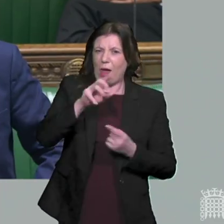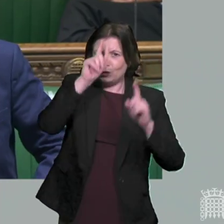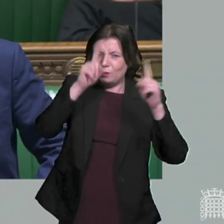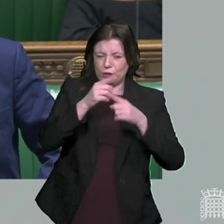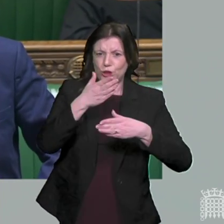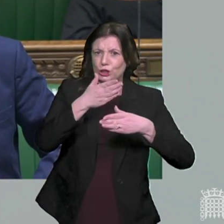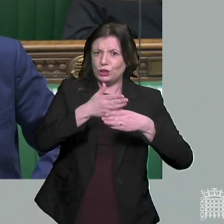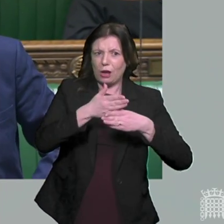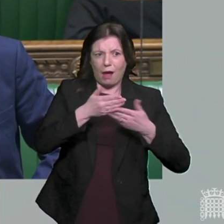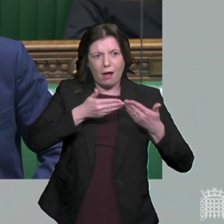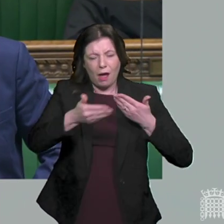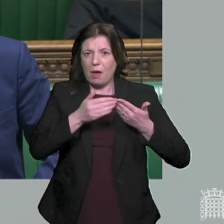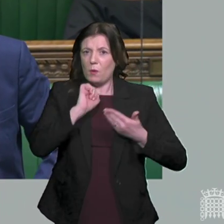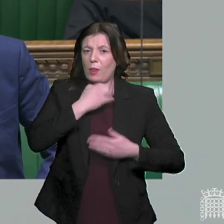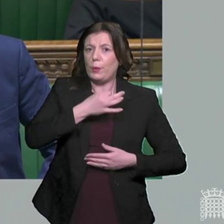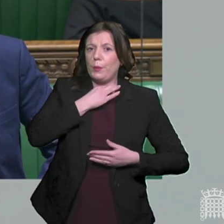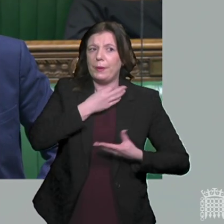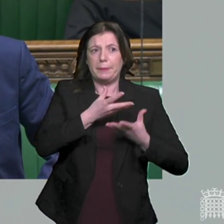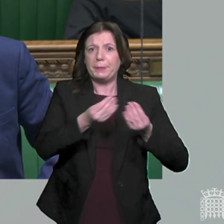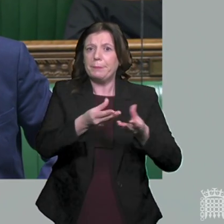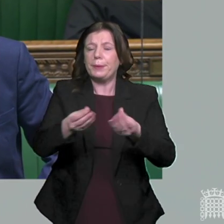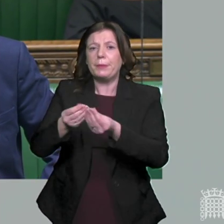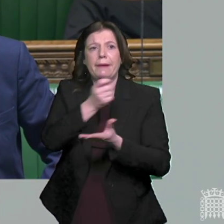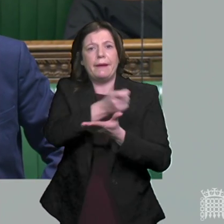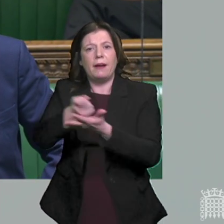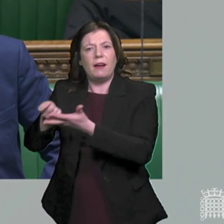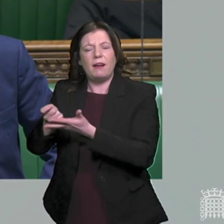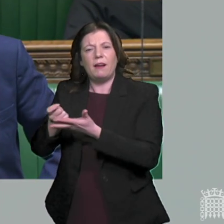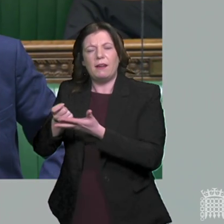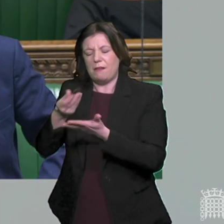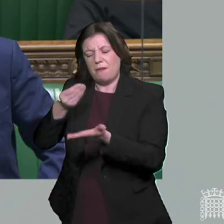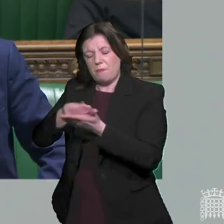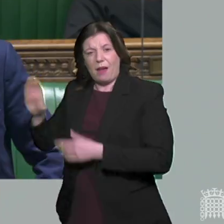We need that productivity to alleviate poverty and to put less pressure on the NHS.